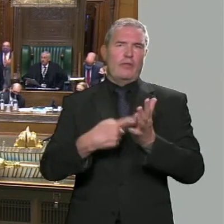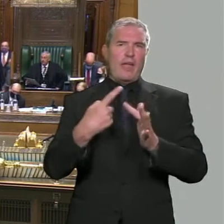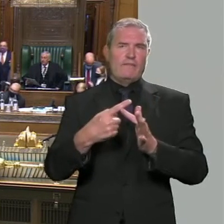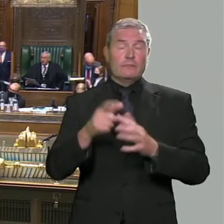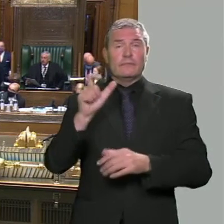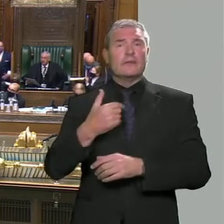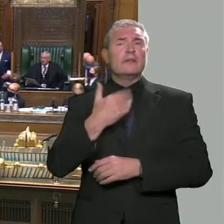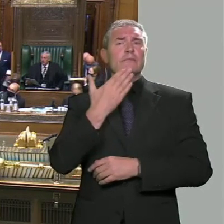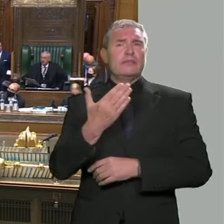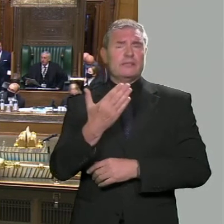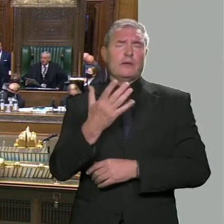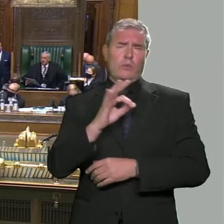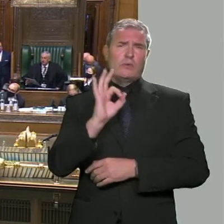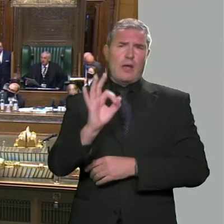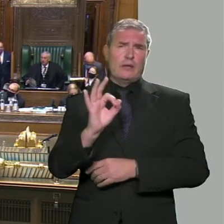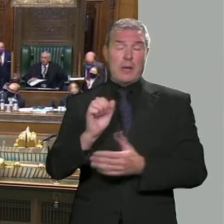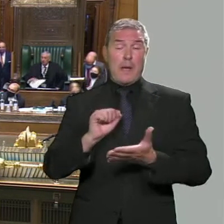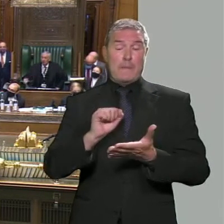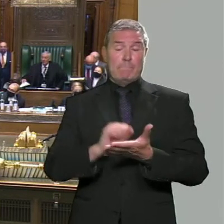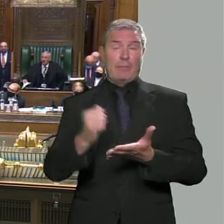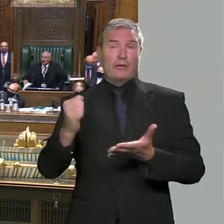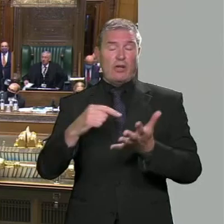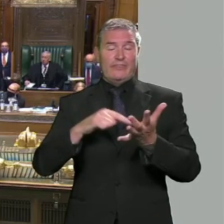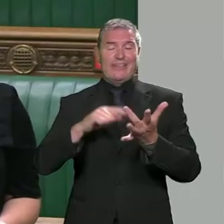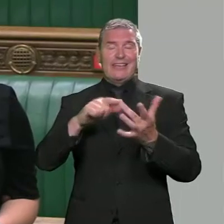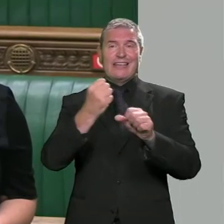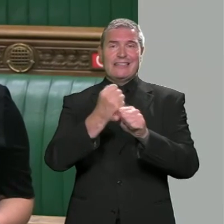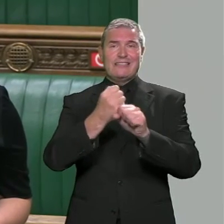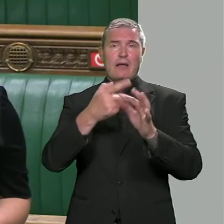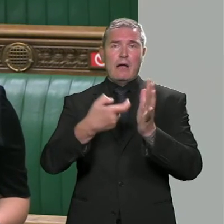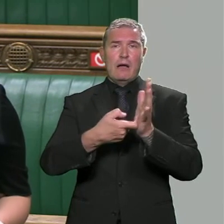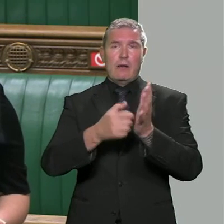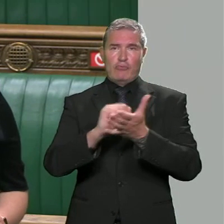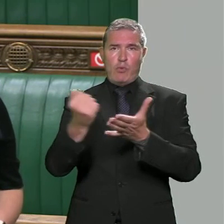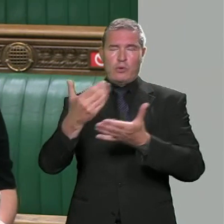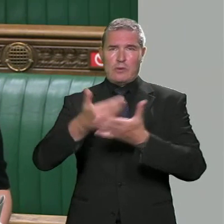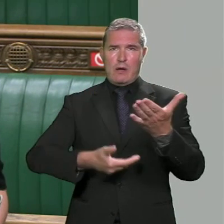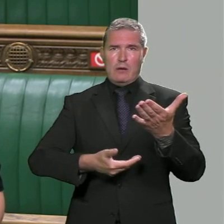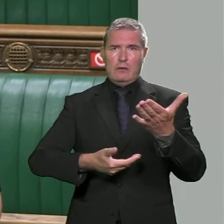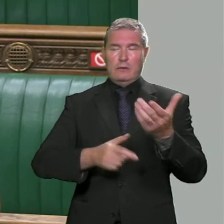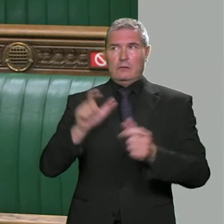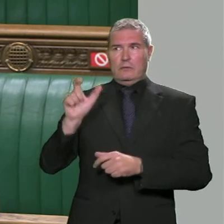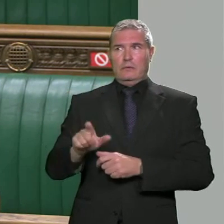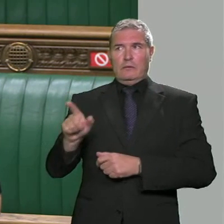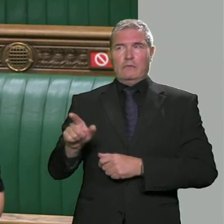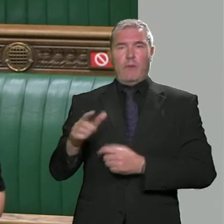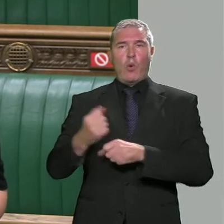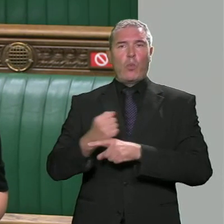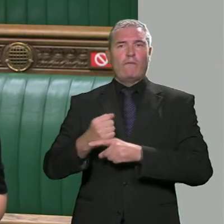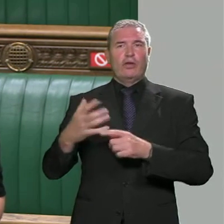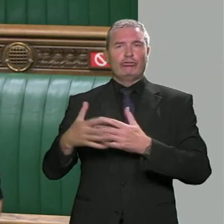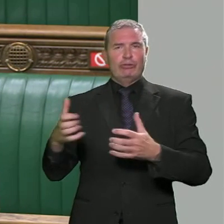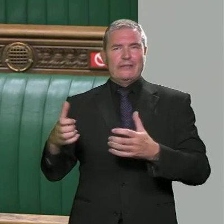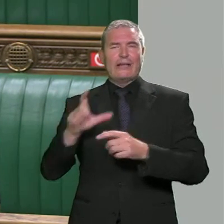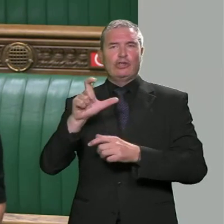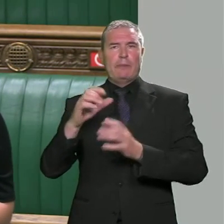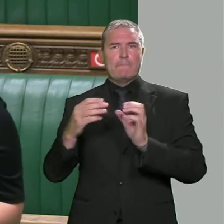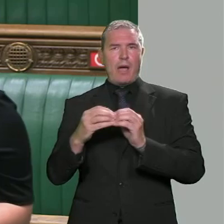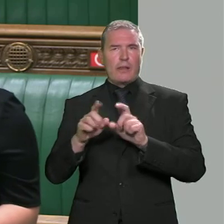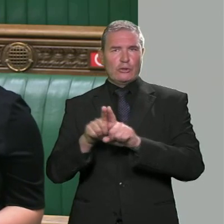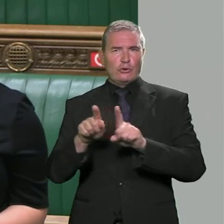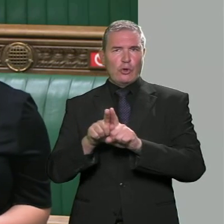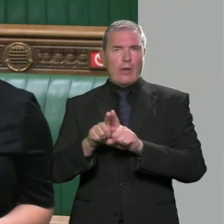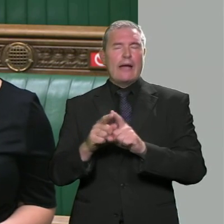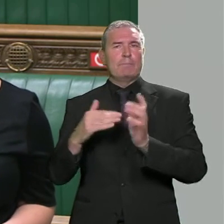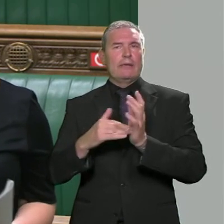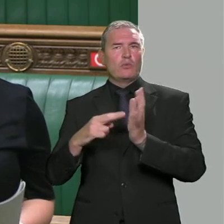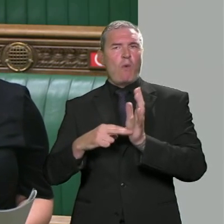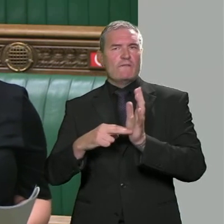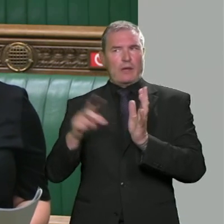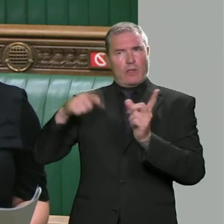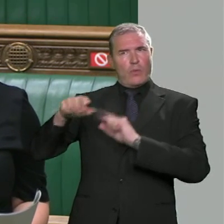May I welcome the Taskforce on Innovation, Growth and Regulatory Reform report, published today by my right honourable Friends the Members for Chingford and Woodford Green and for Chipping Barnet and my honourable Friend the Member for Mid Norfolk ?